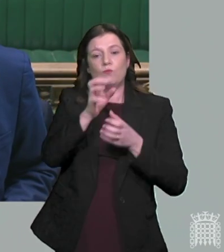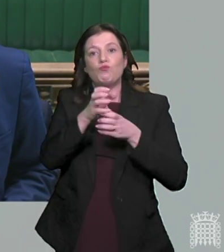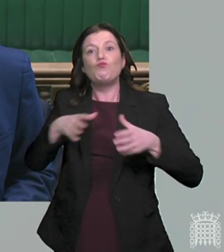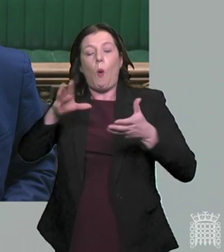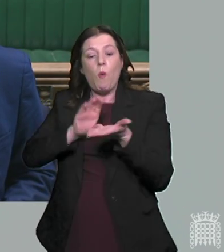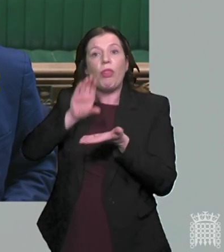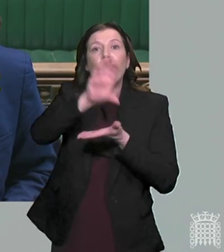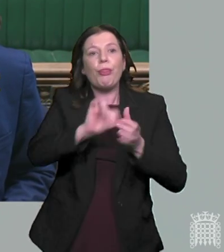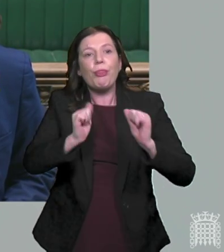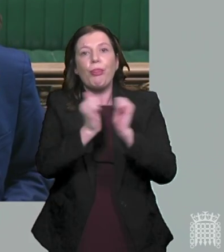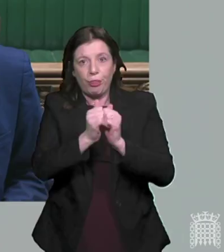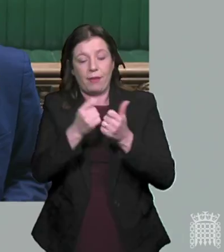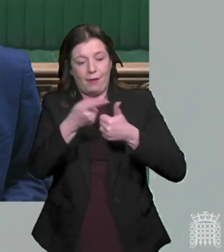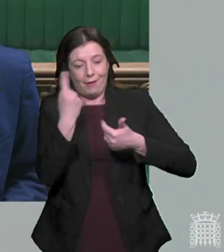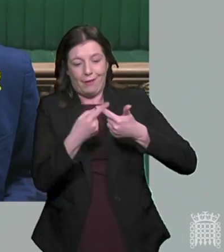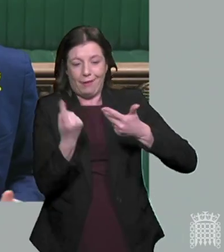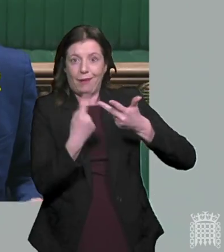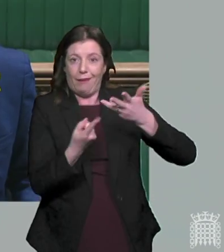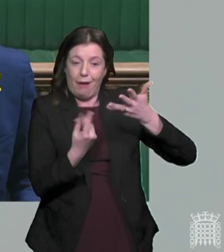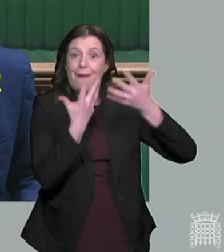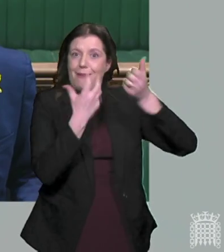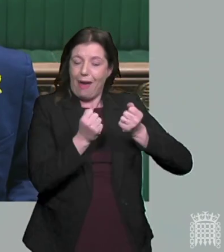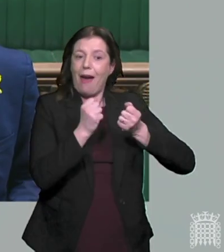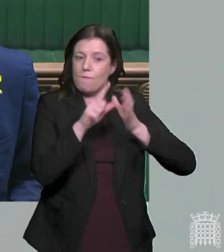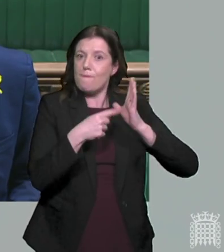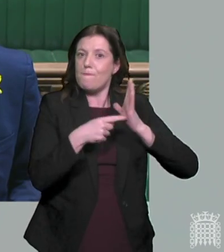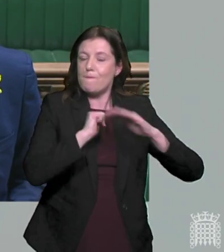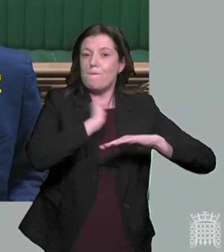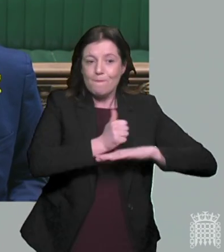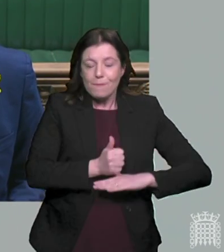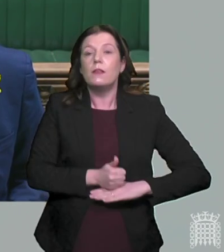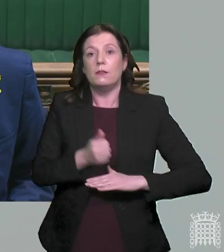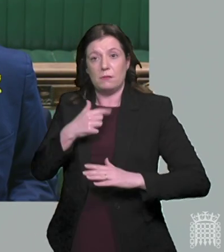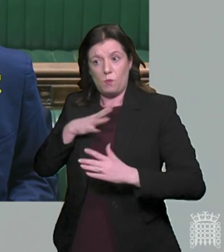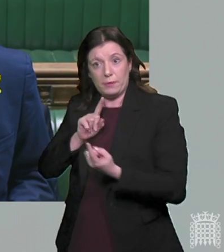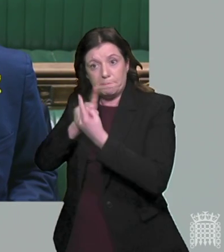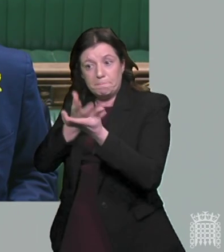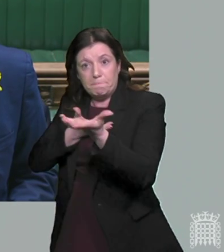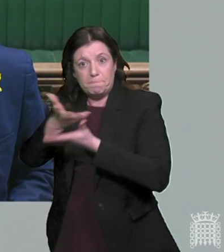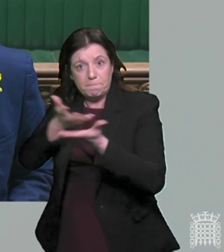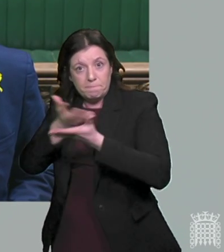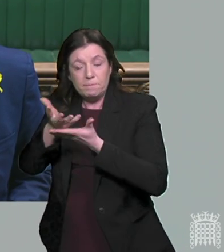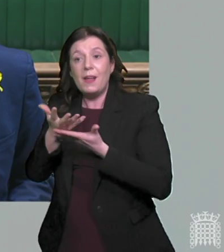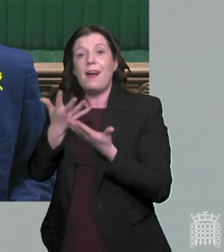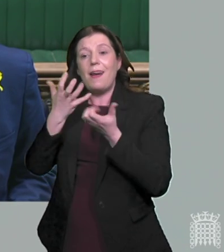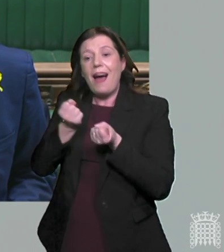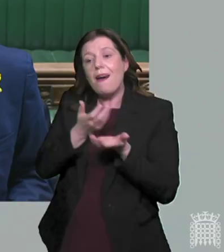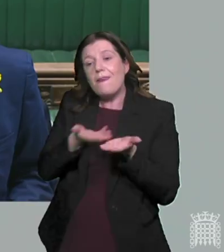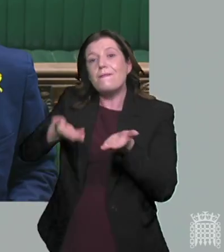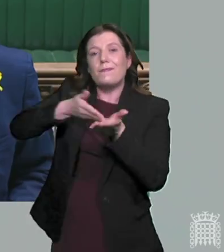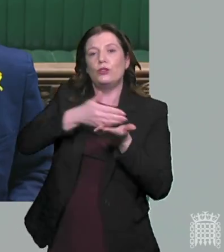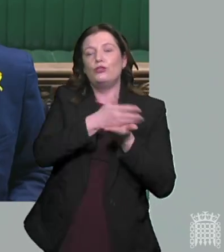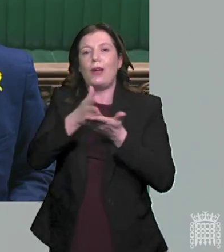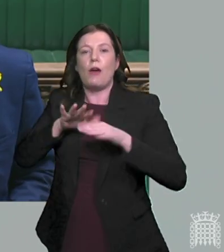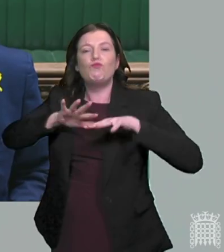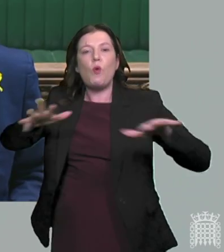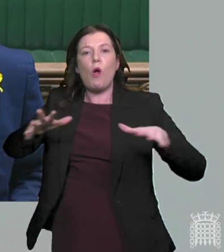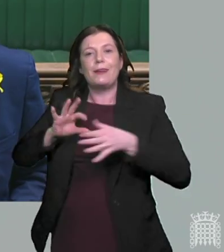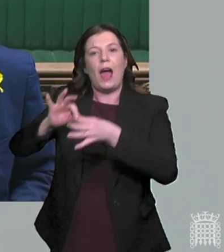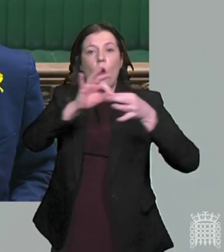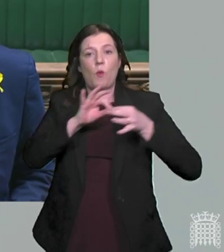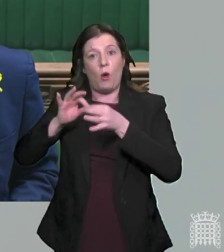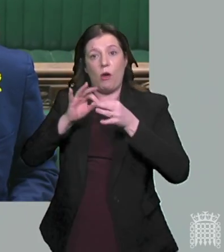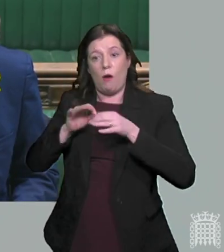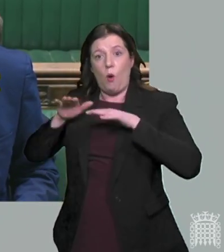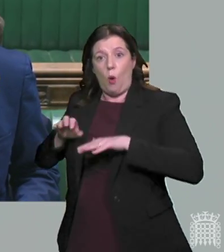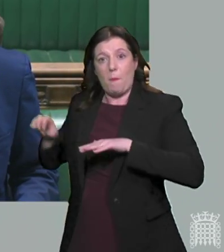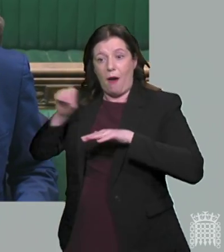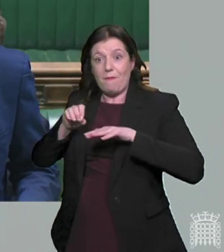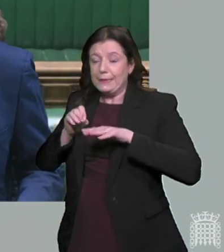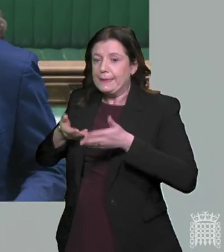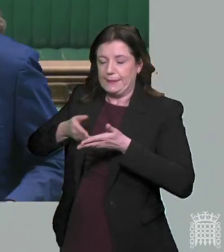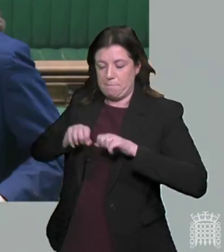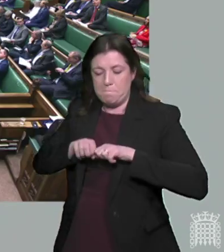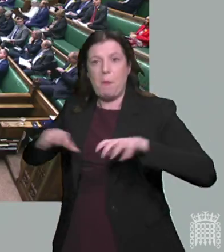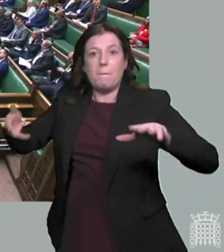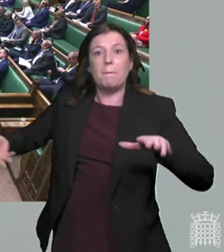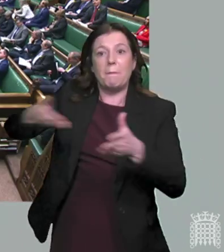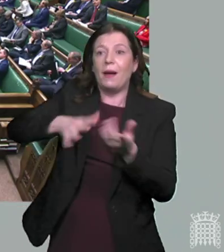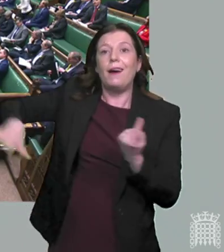I would be happy to meet him to discuss what more we can do. With regard to mobile networks, there is the shared rural network, alongside the use of the Home Office’s extended area service infrastructure.